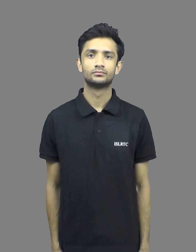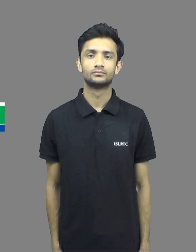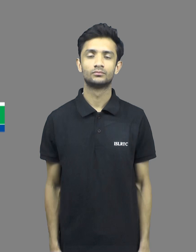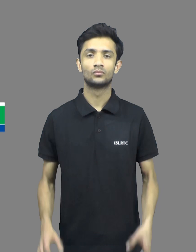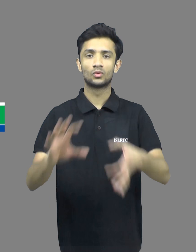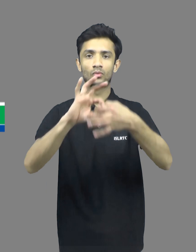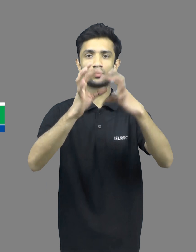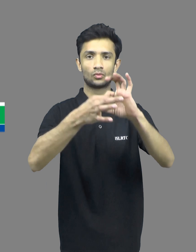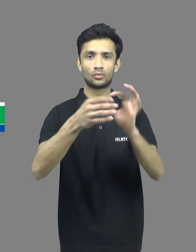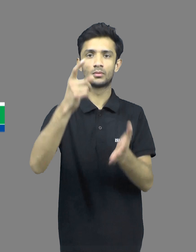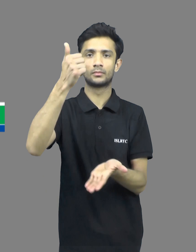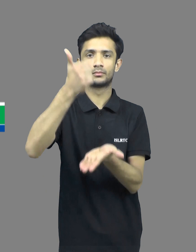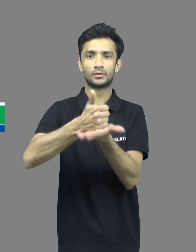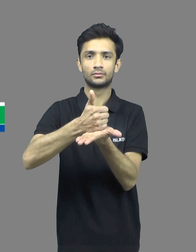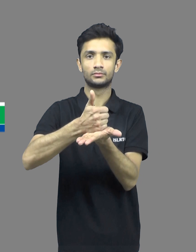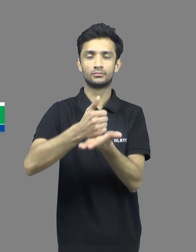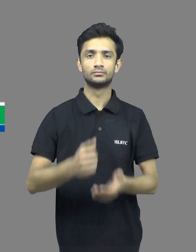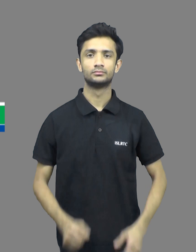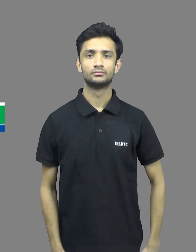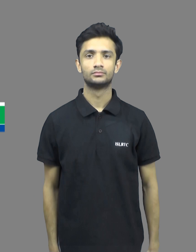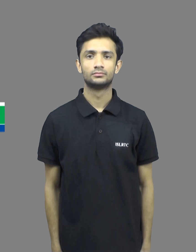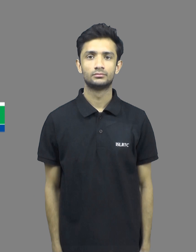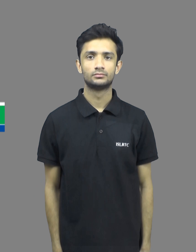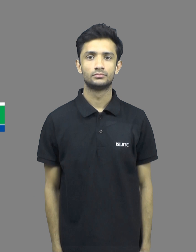Corporation Bank